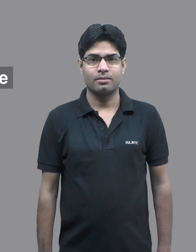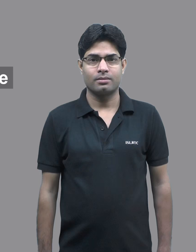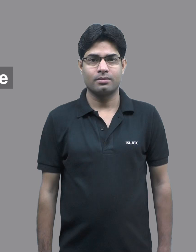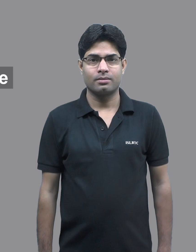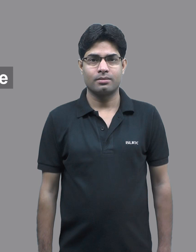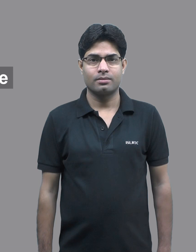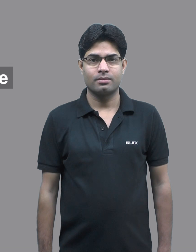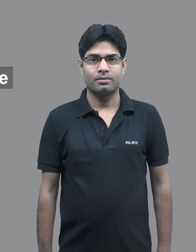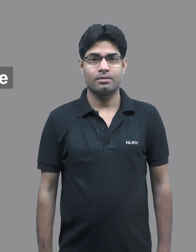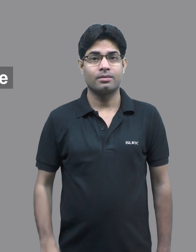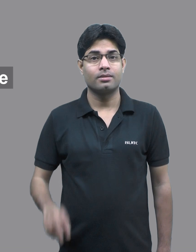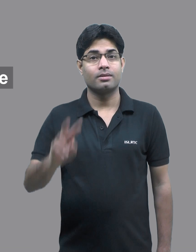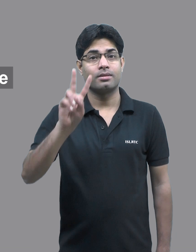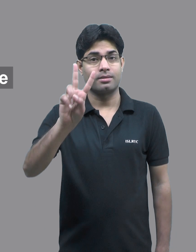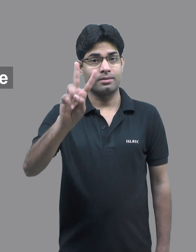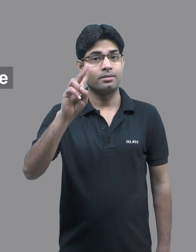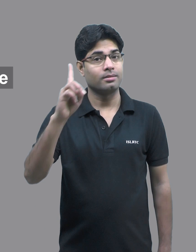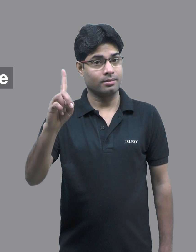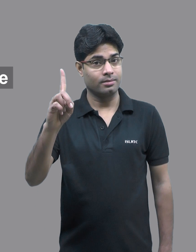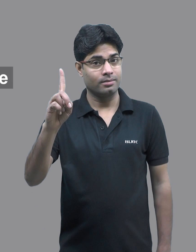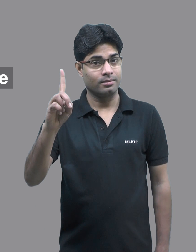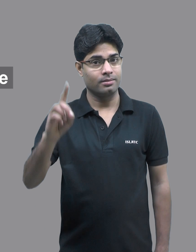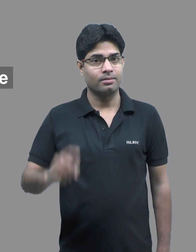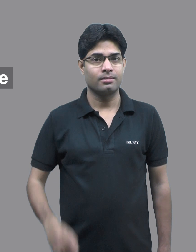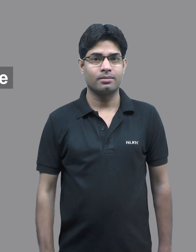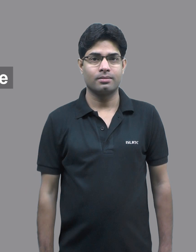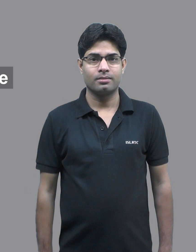21 Twenty One